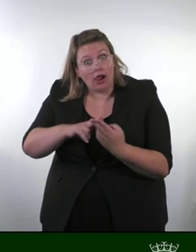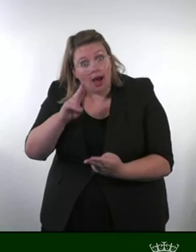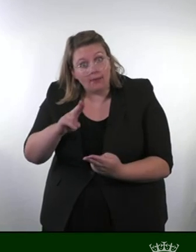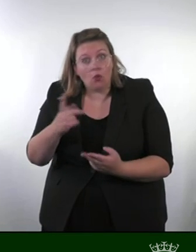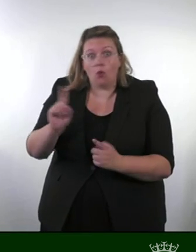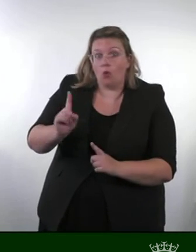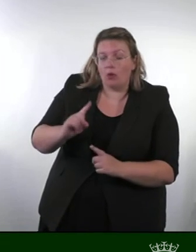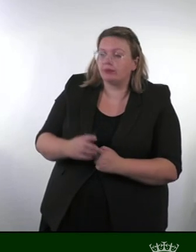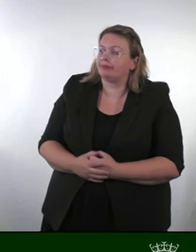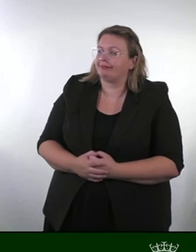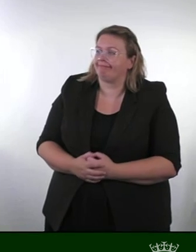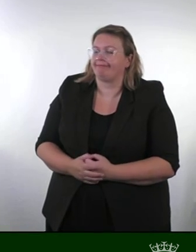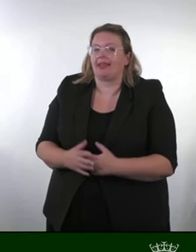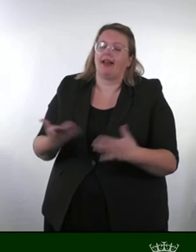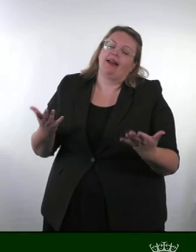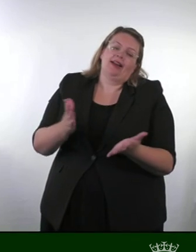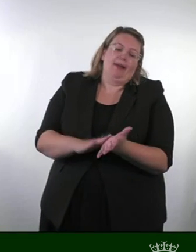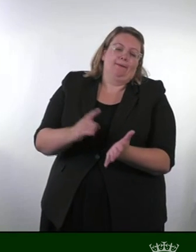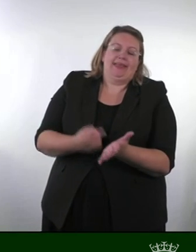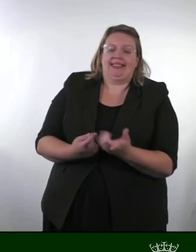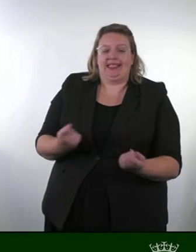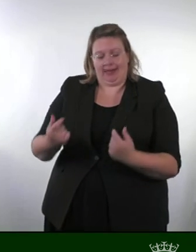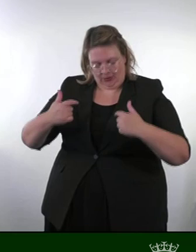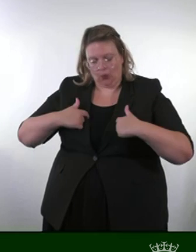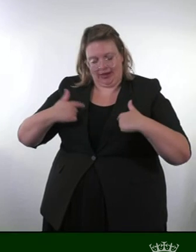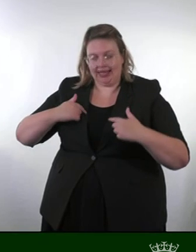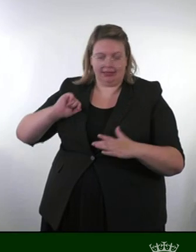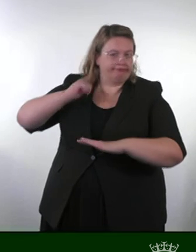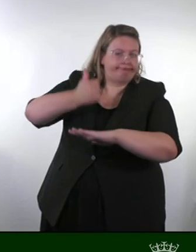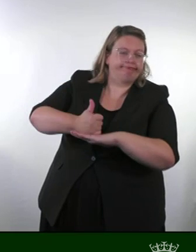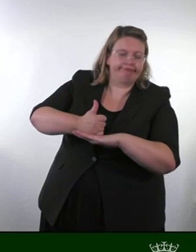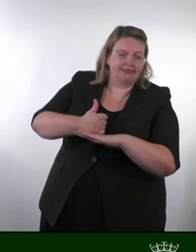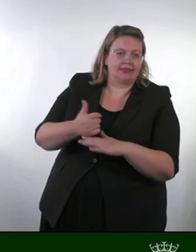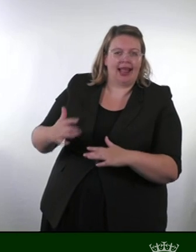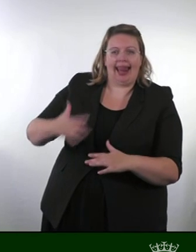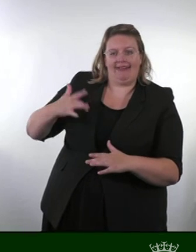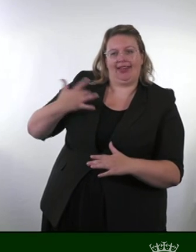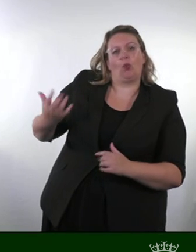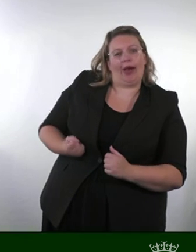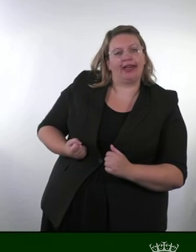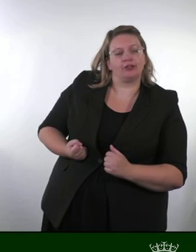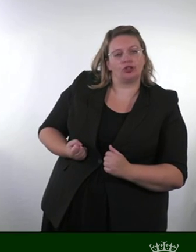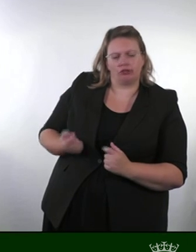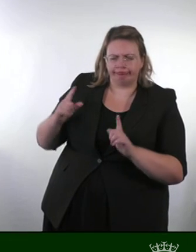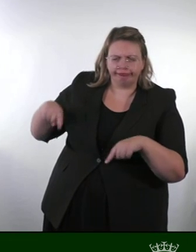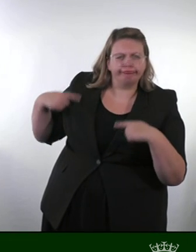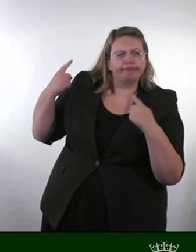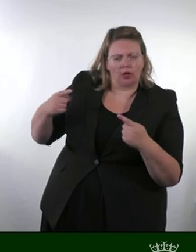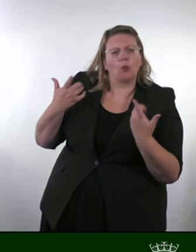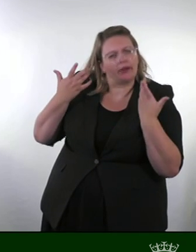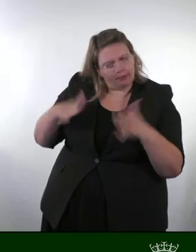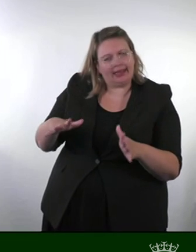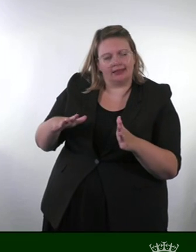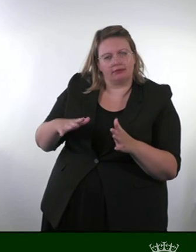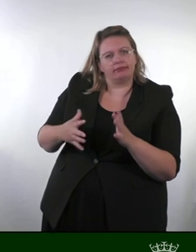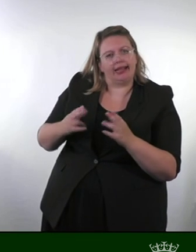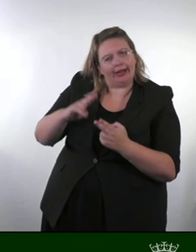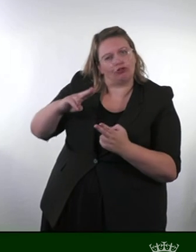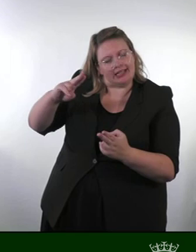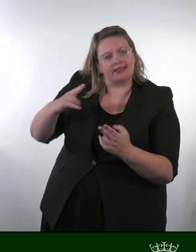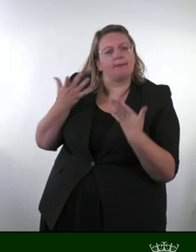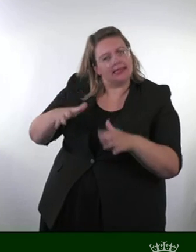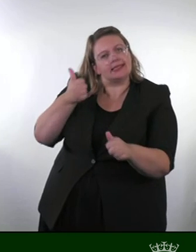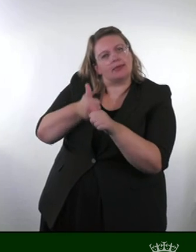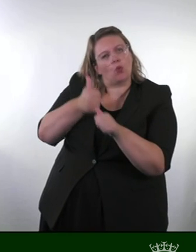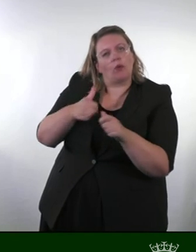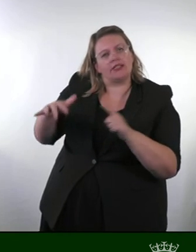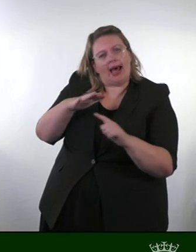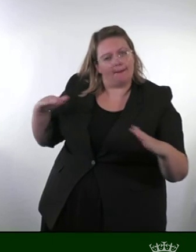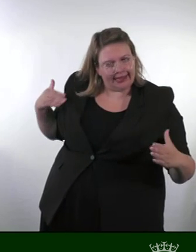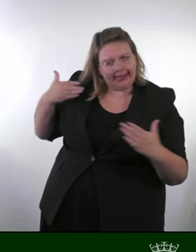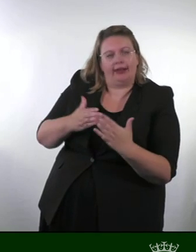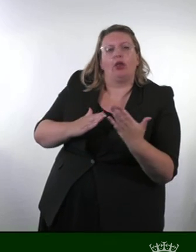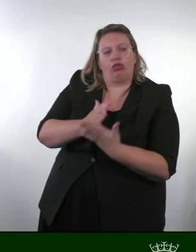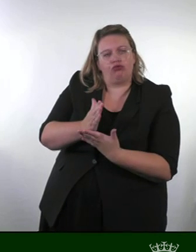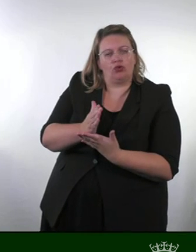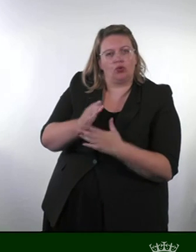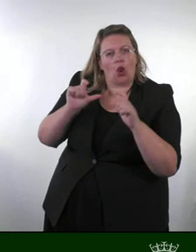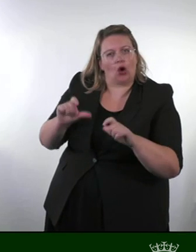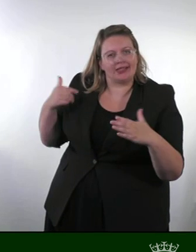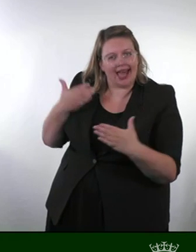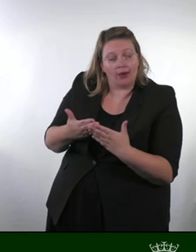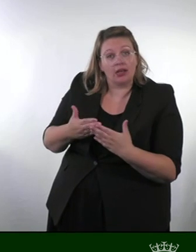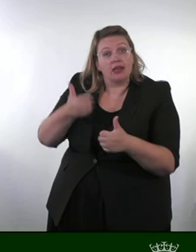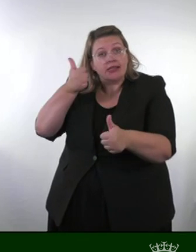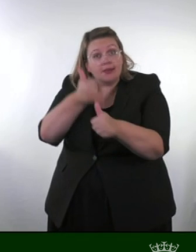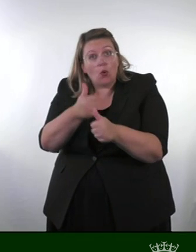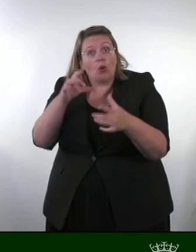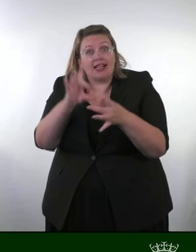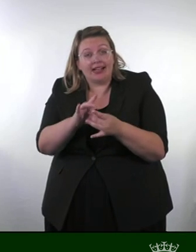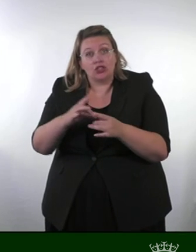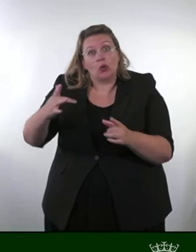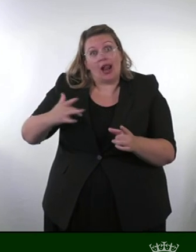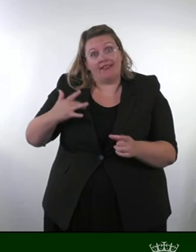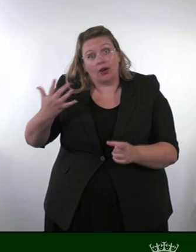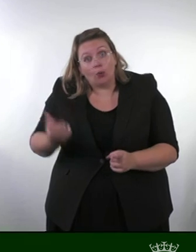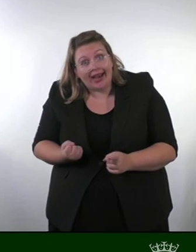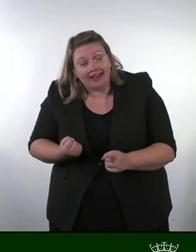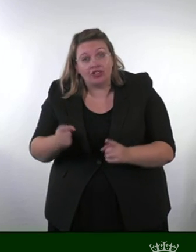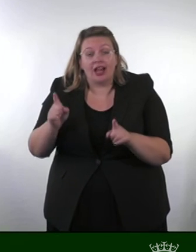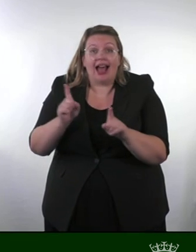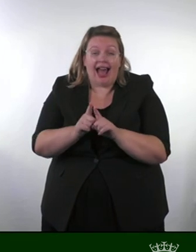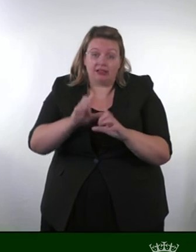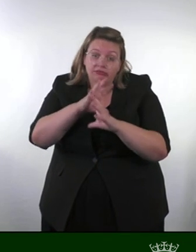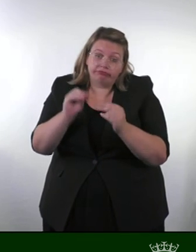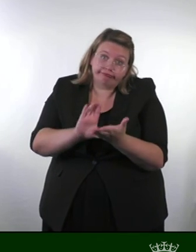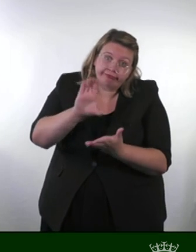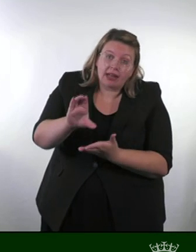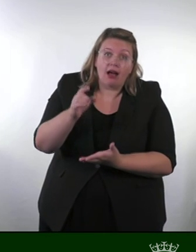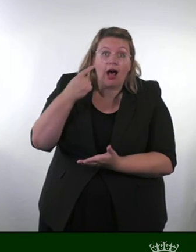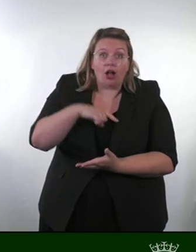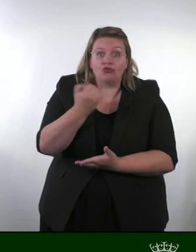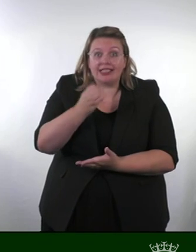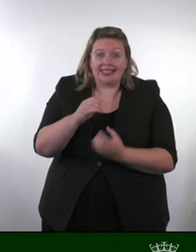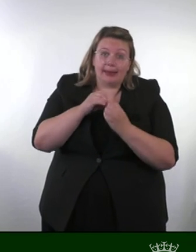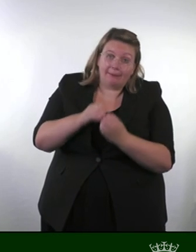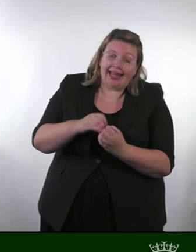It was this Government that introduced the living wage, and I am proud that we have so far delivered a record increase in the living wage and supported families throughout the crisis, not just with the living wage but with a huge £160 billion package of support.